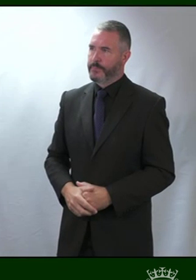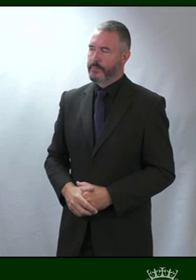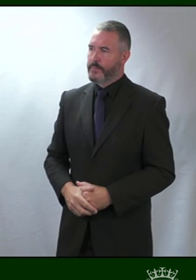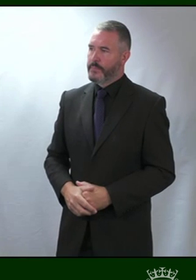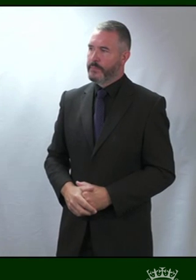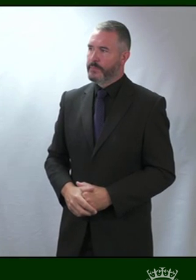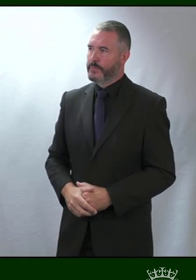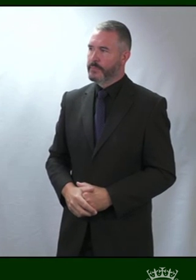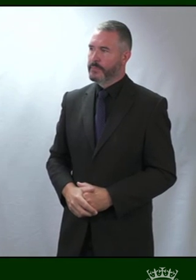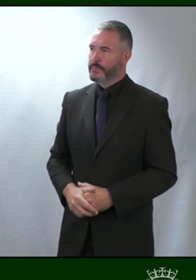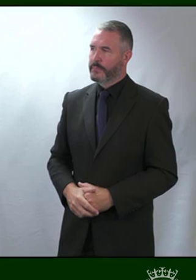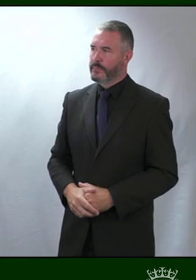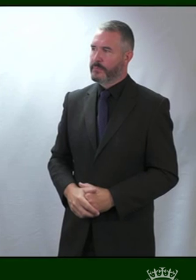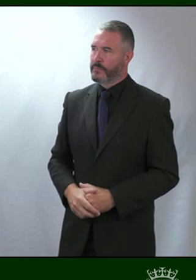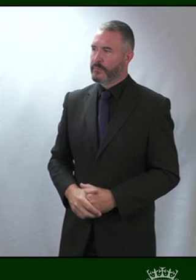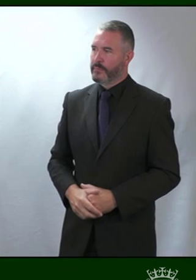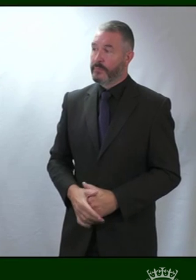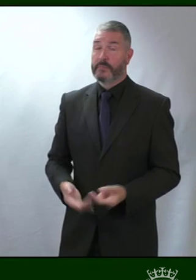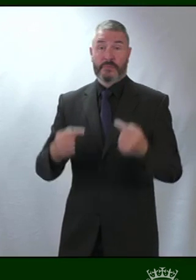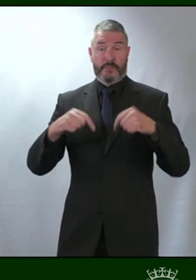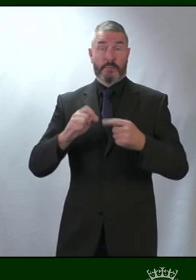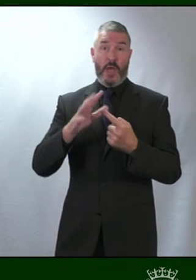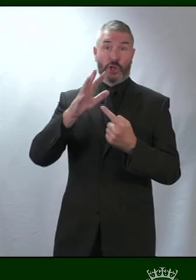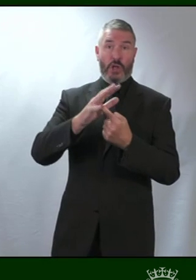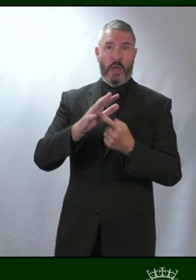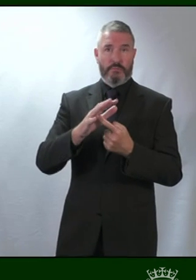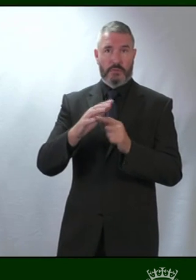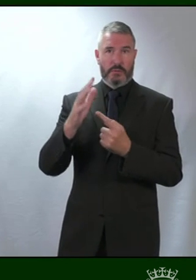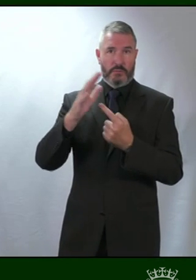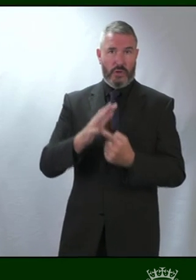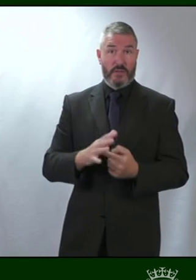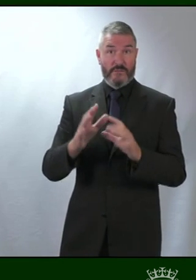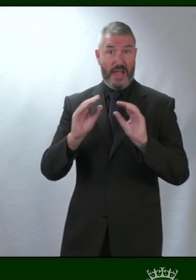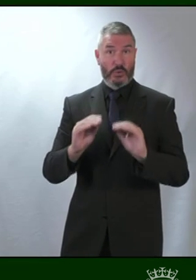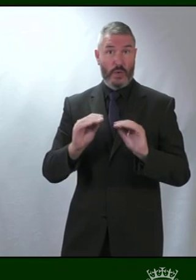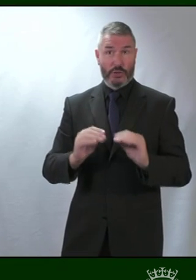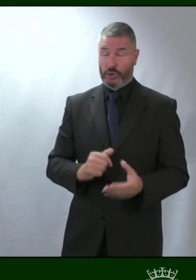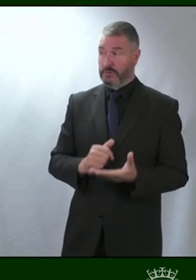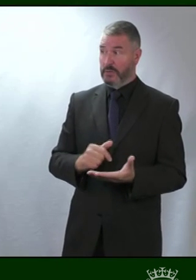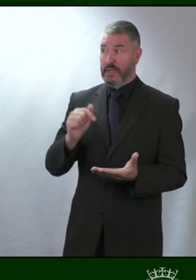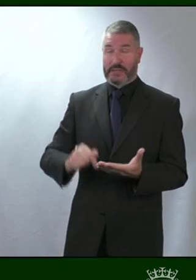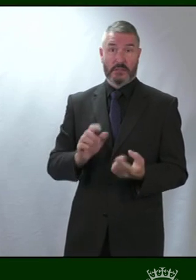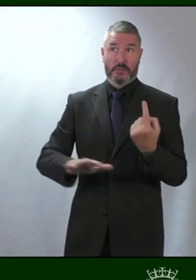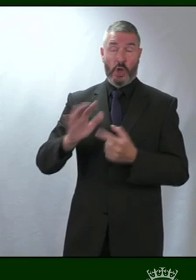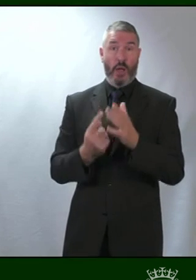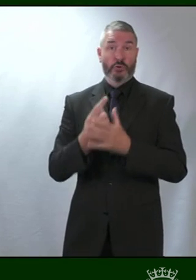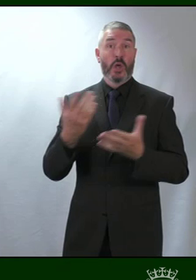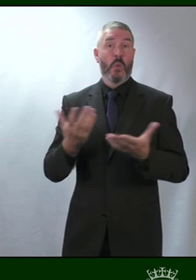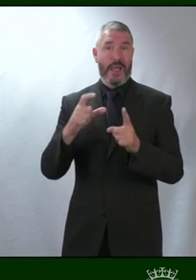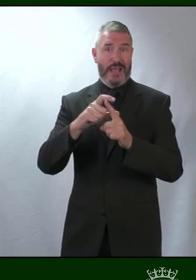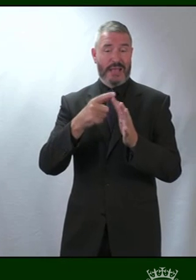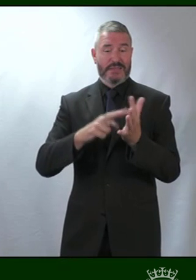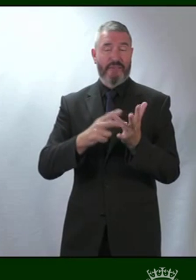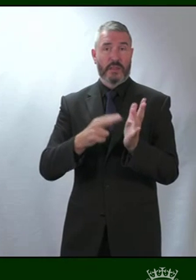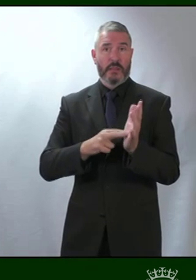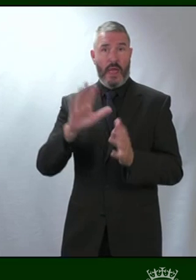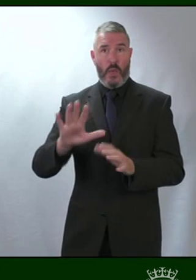NeilParishLike the Prime Minister, I can say that one of my top priorities is improving education and spreading opportunity, across Devon and the west country.